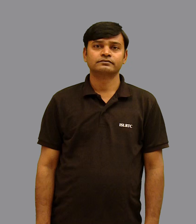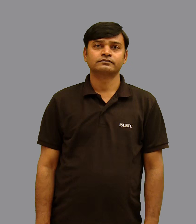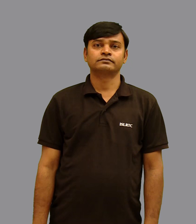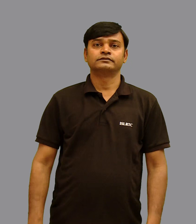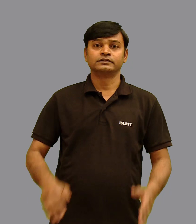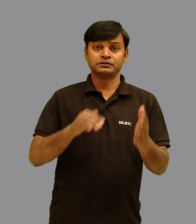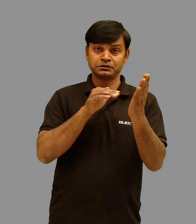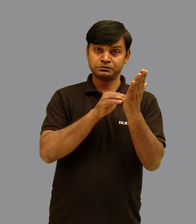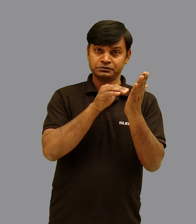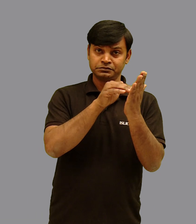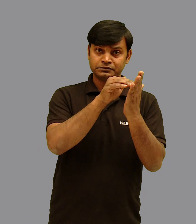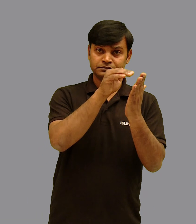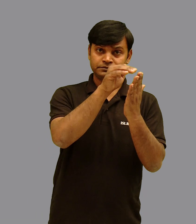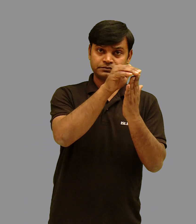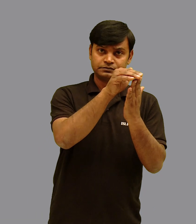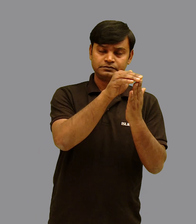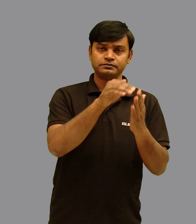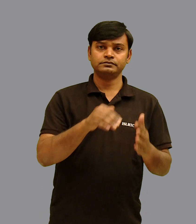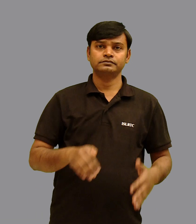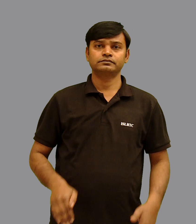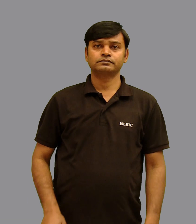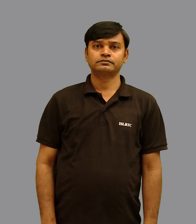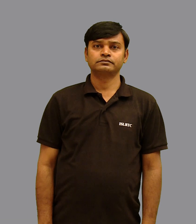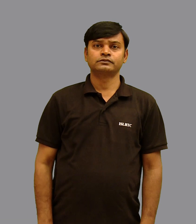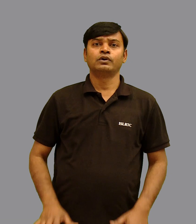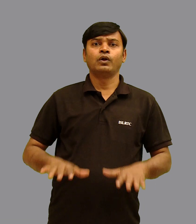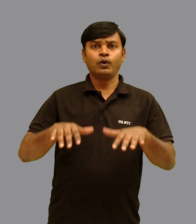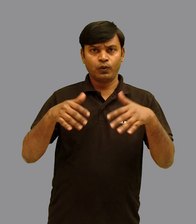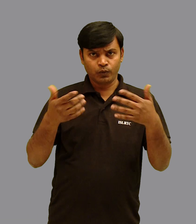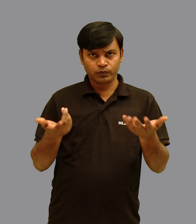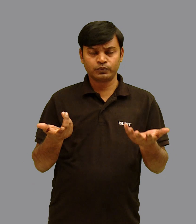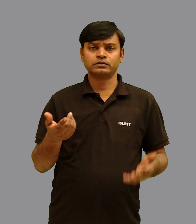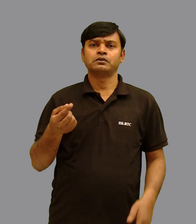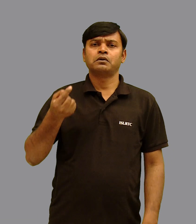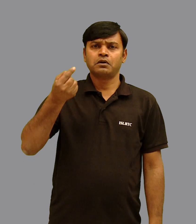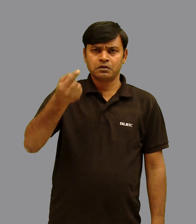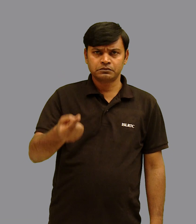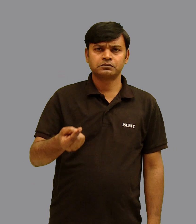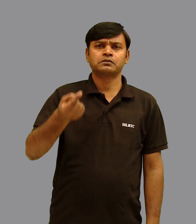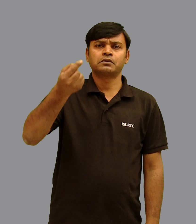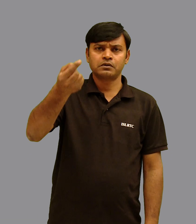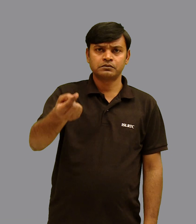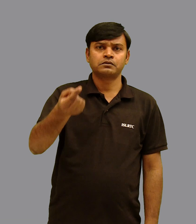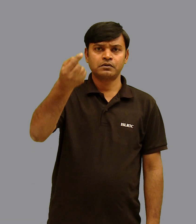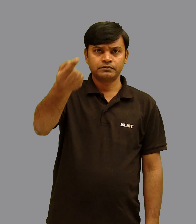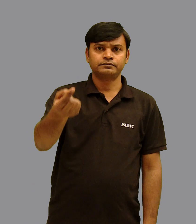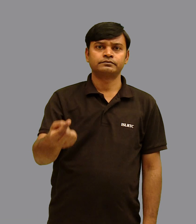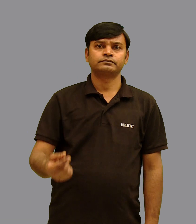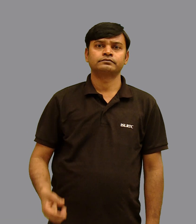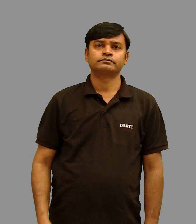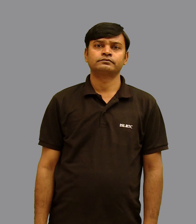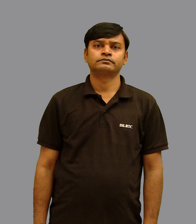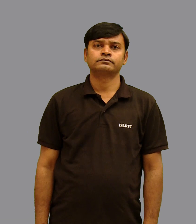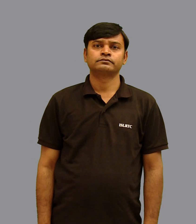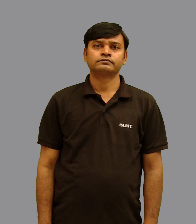Often